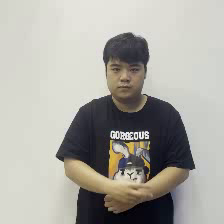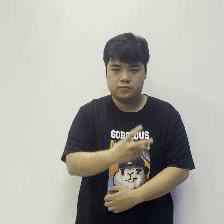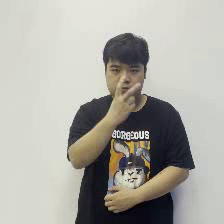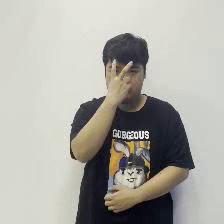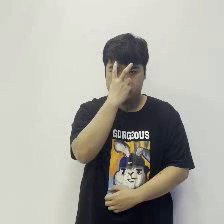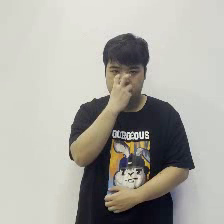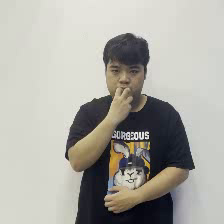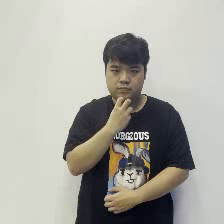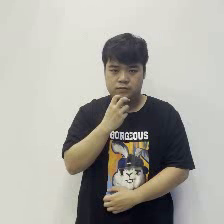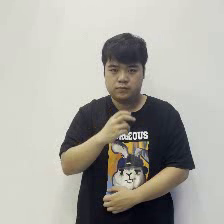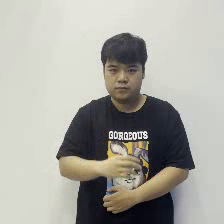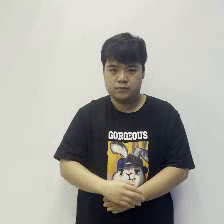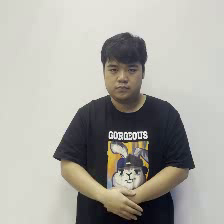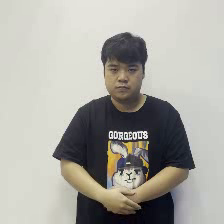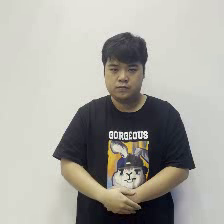Khóc